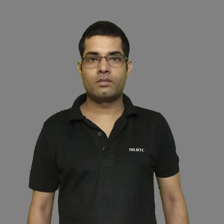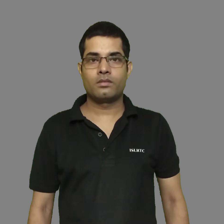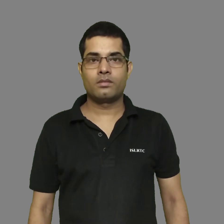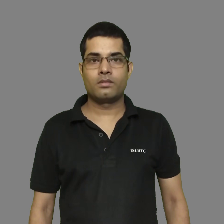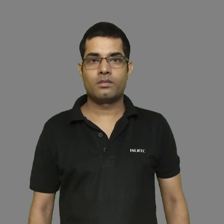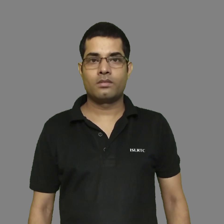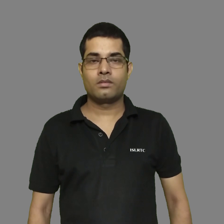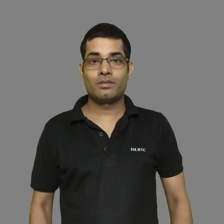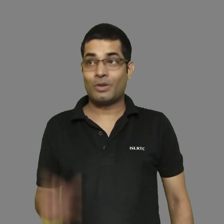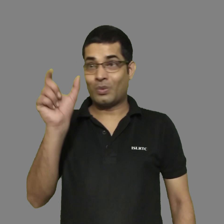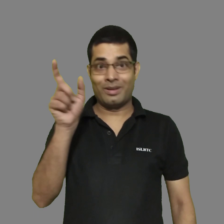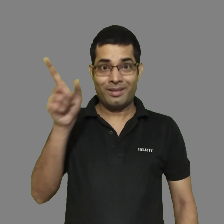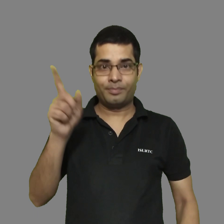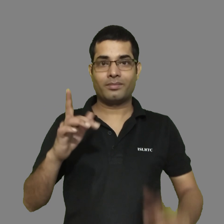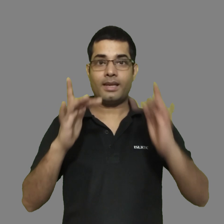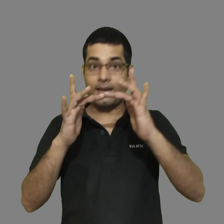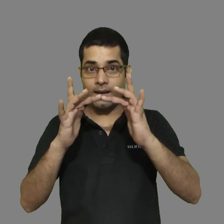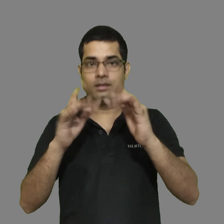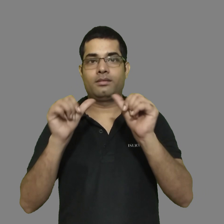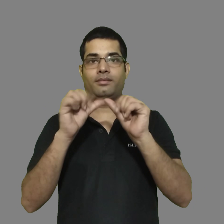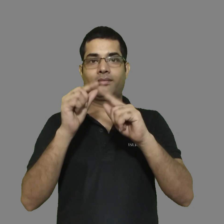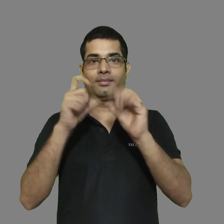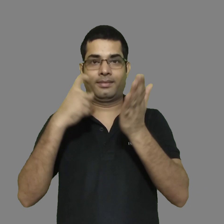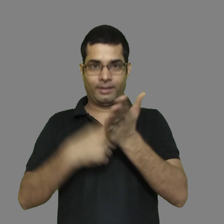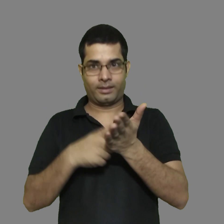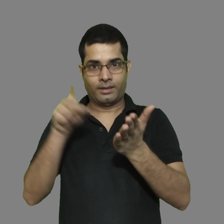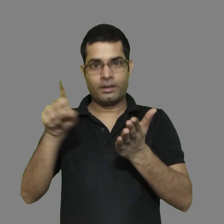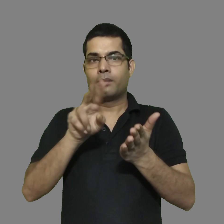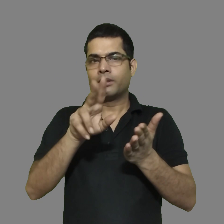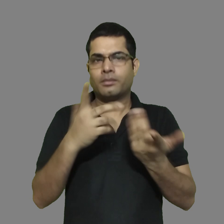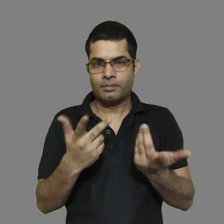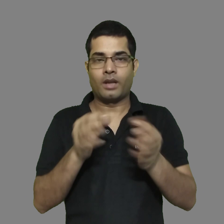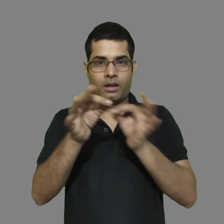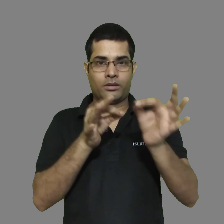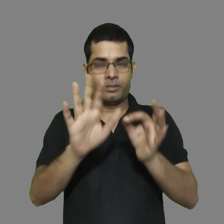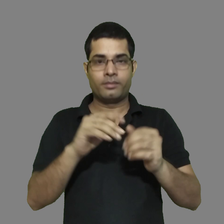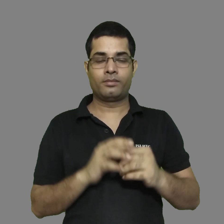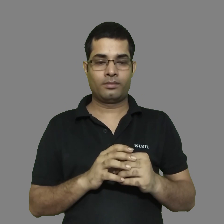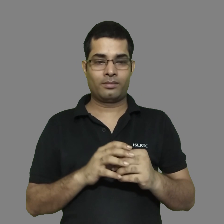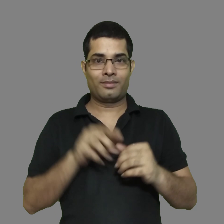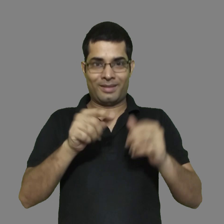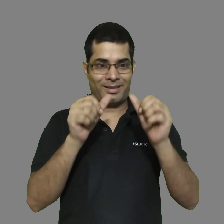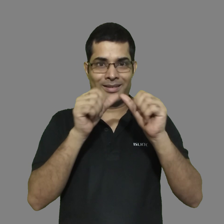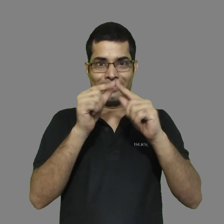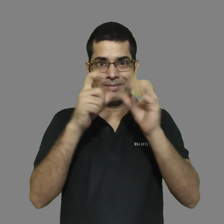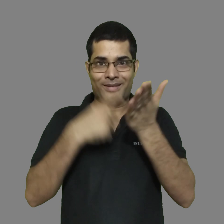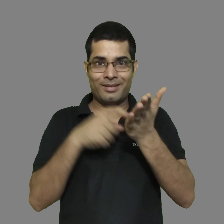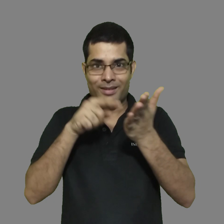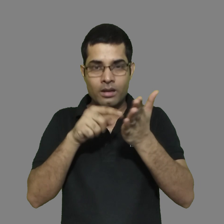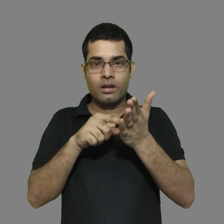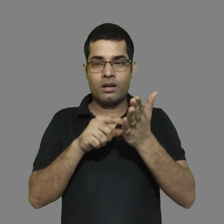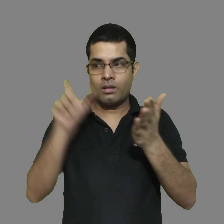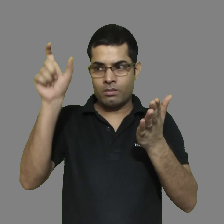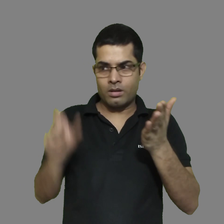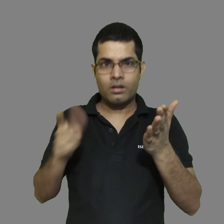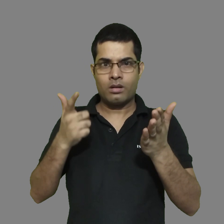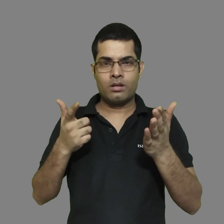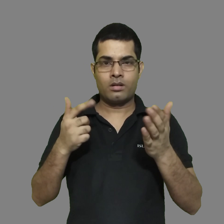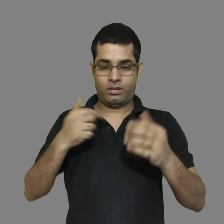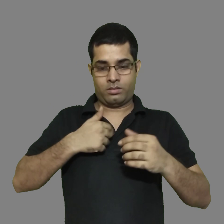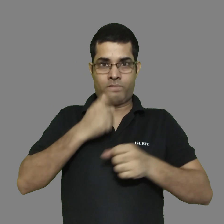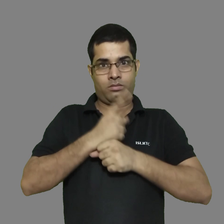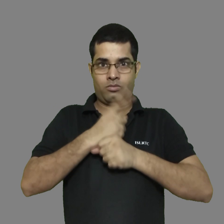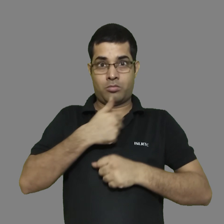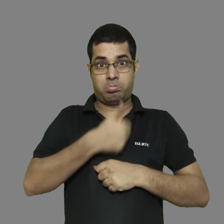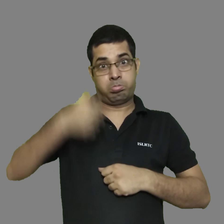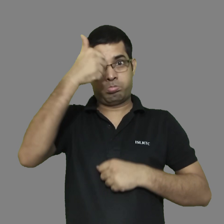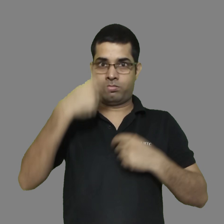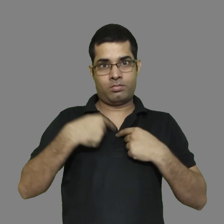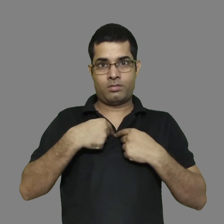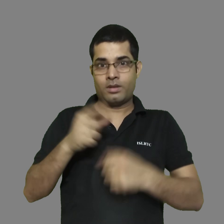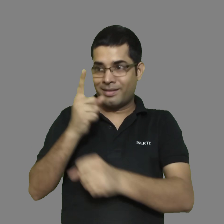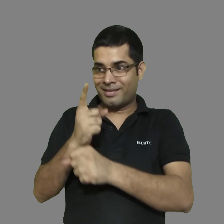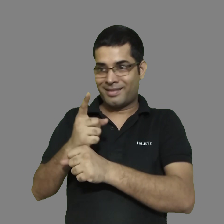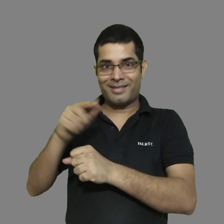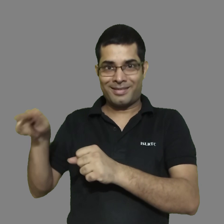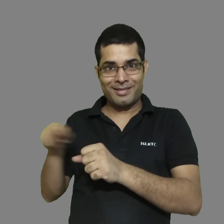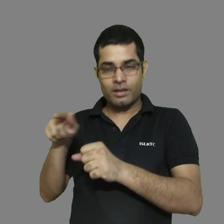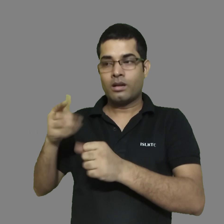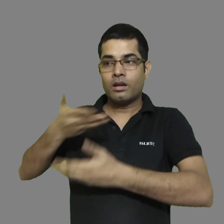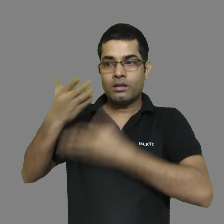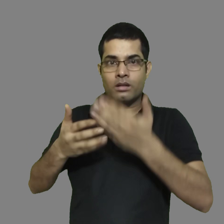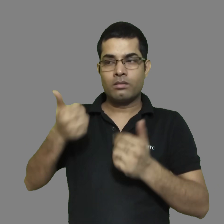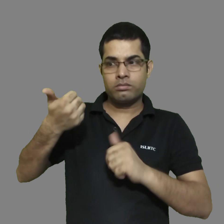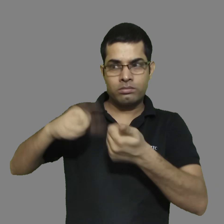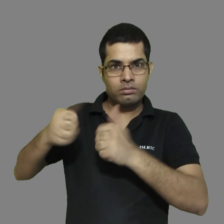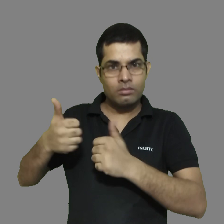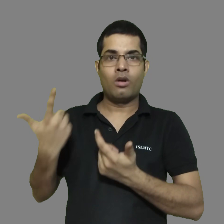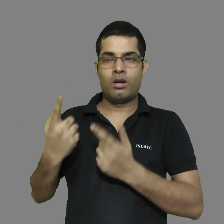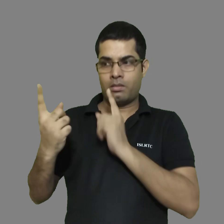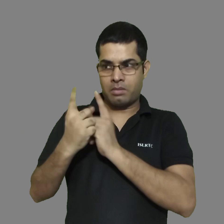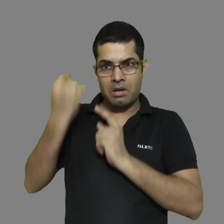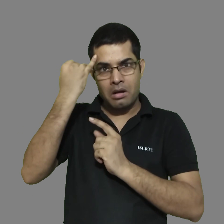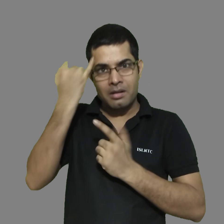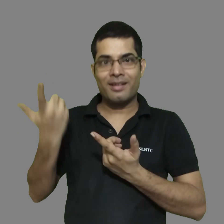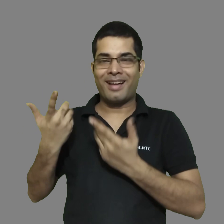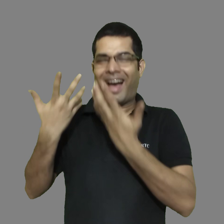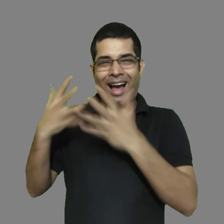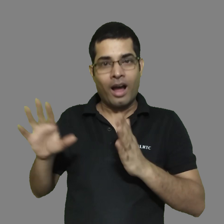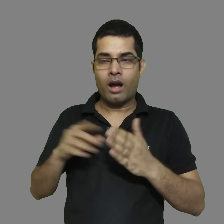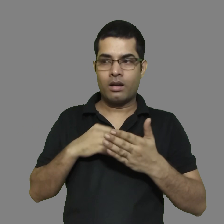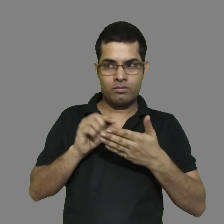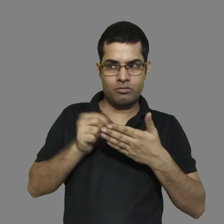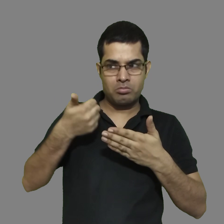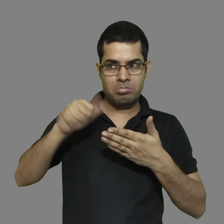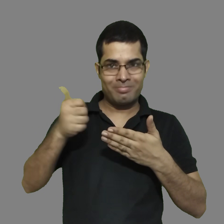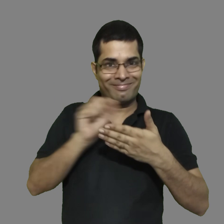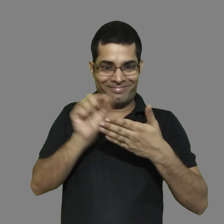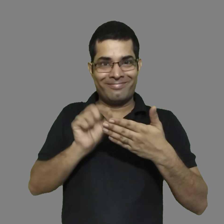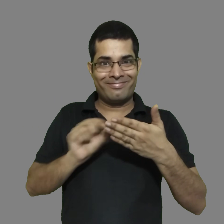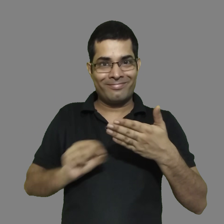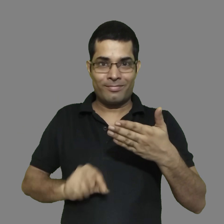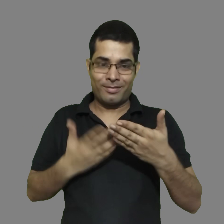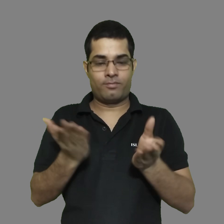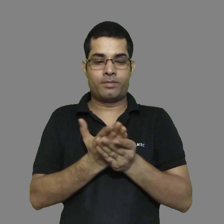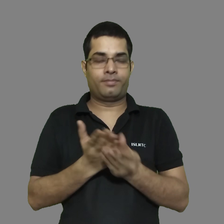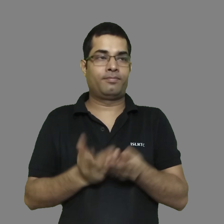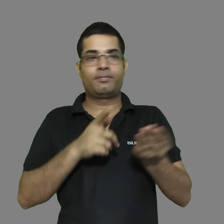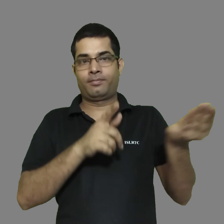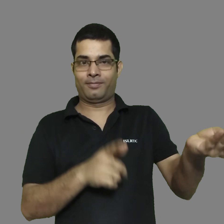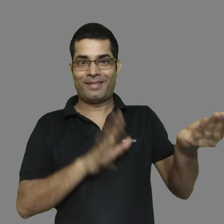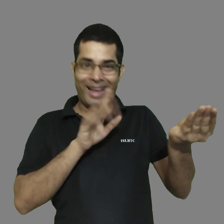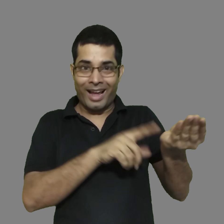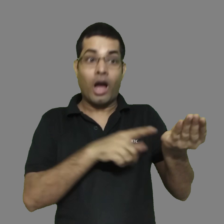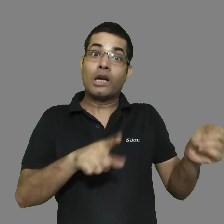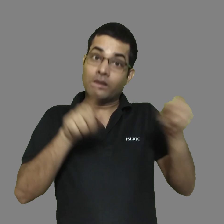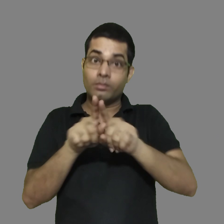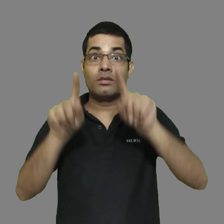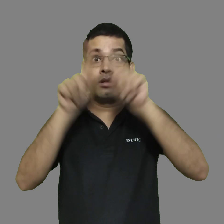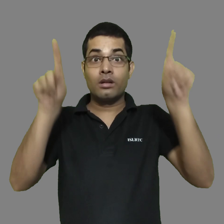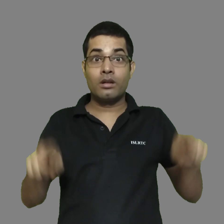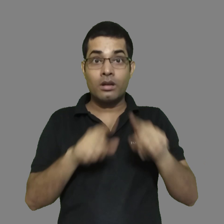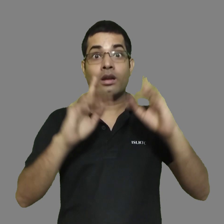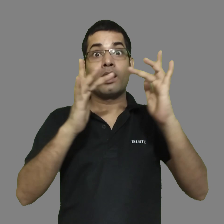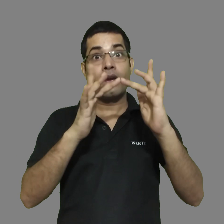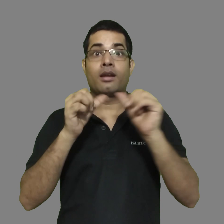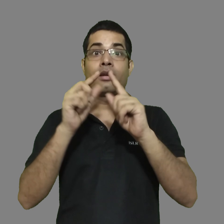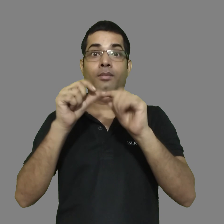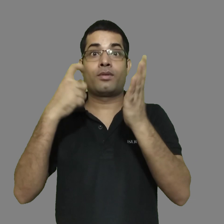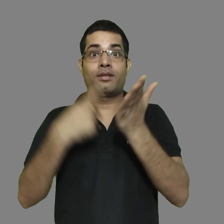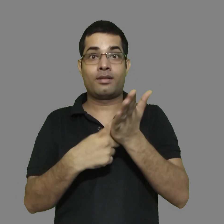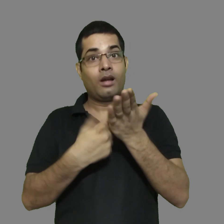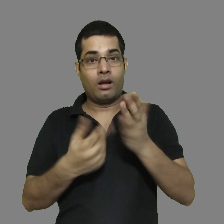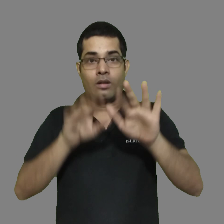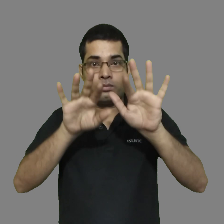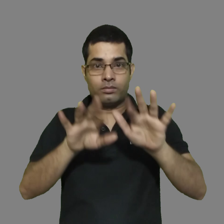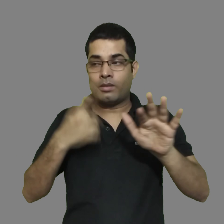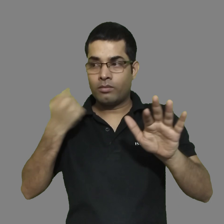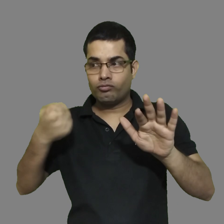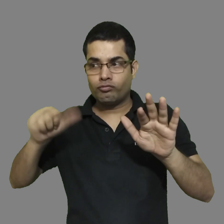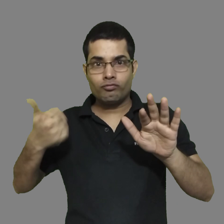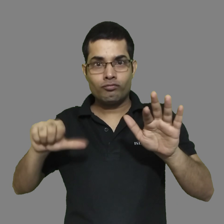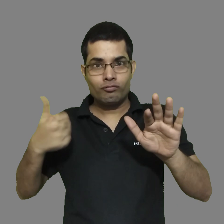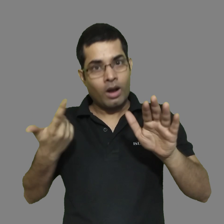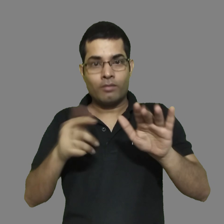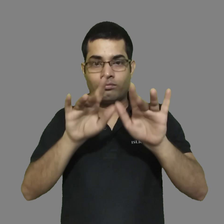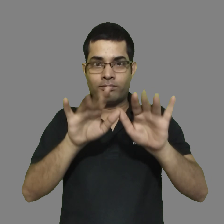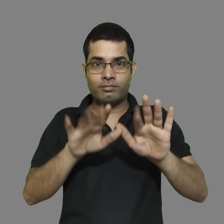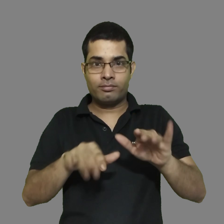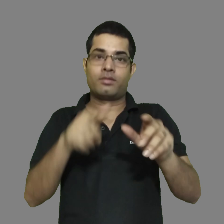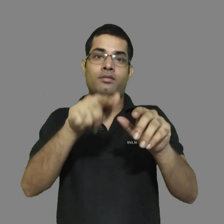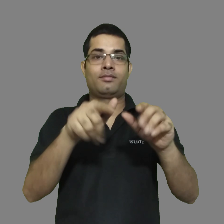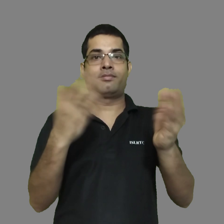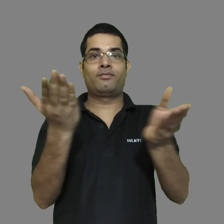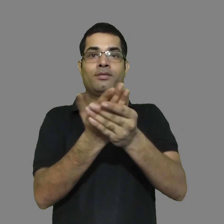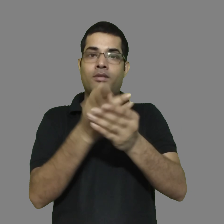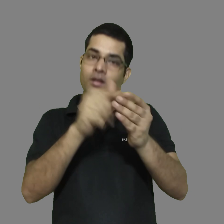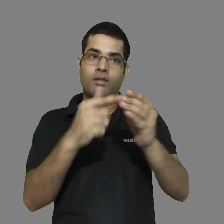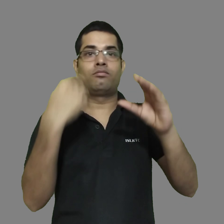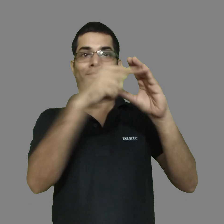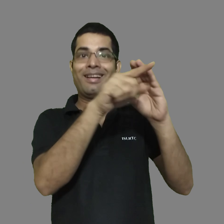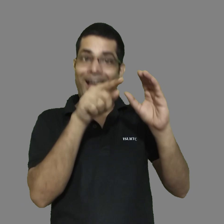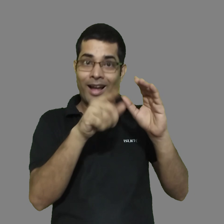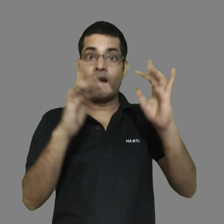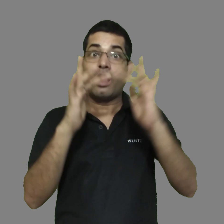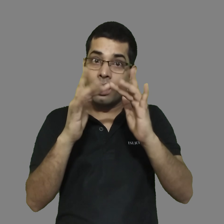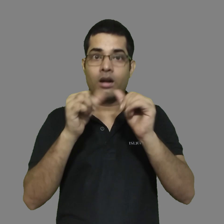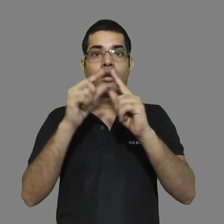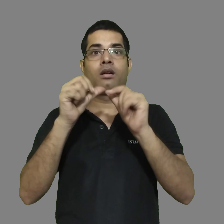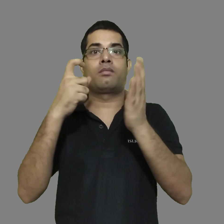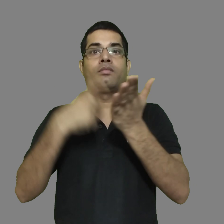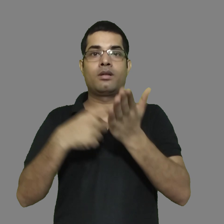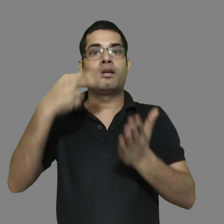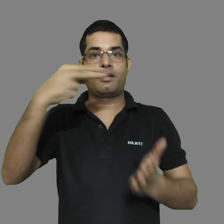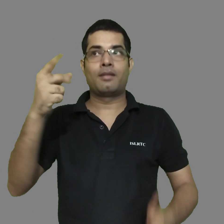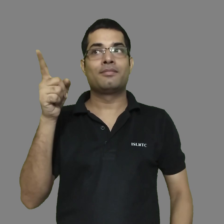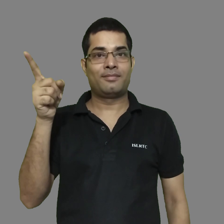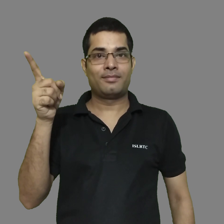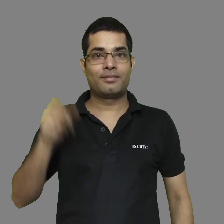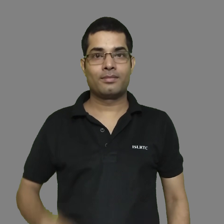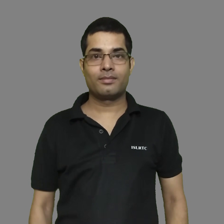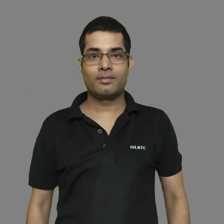E APAR